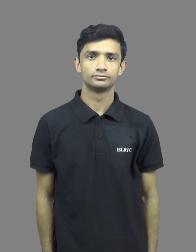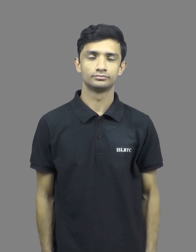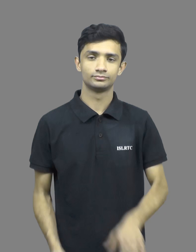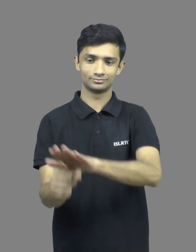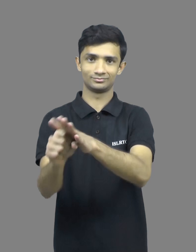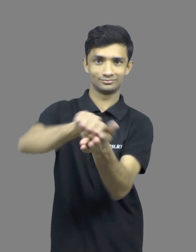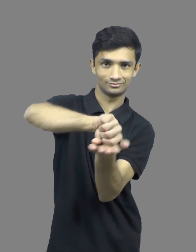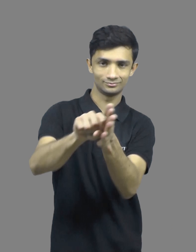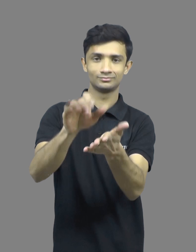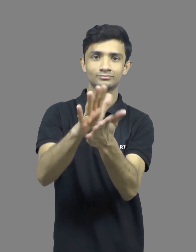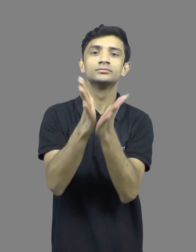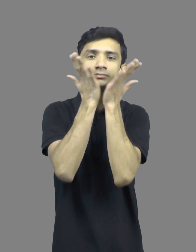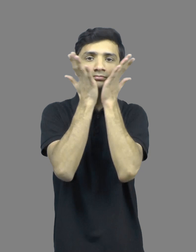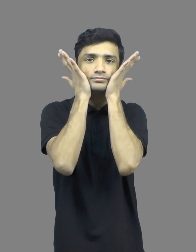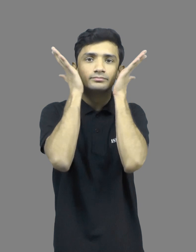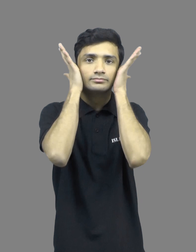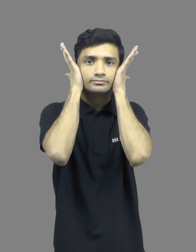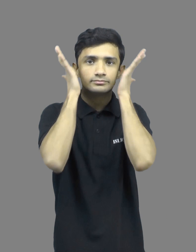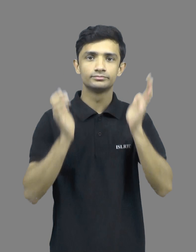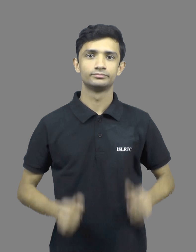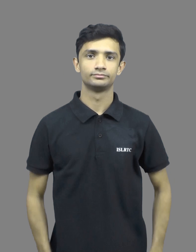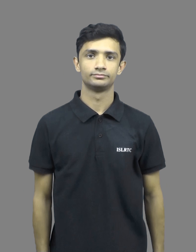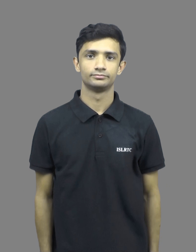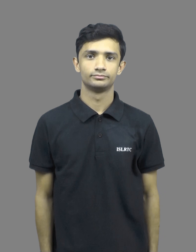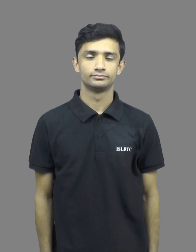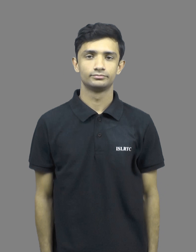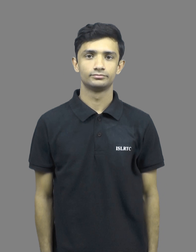Aftershave lotion